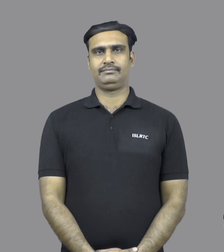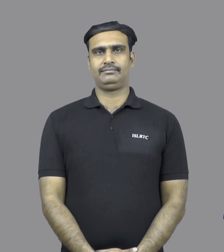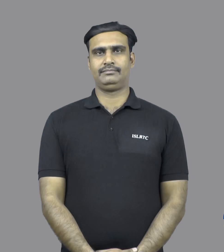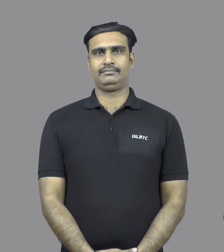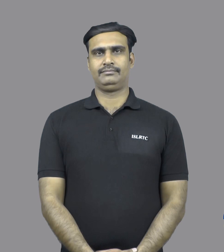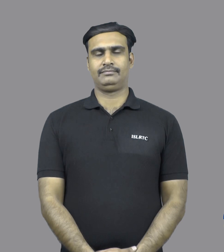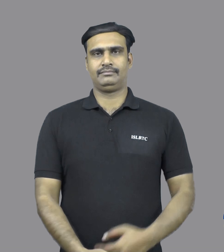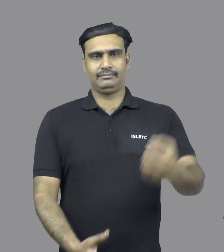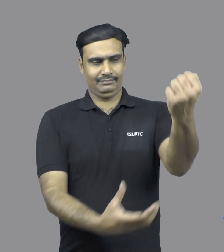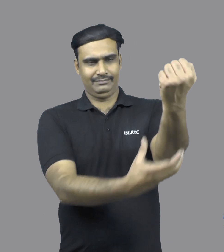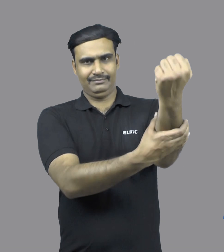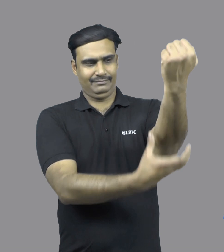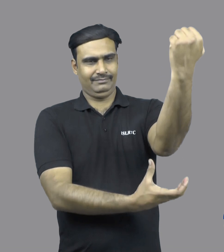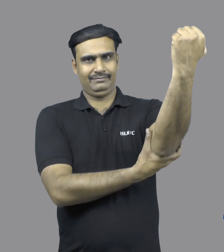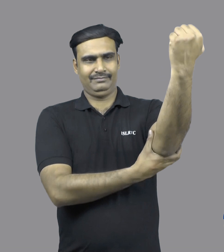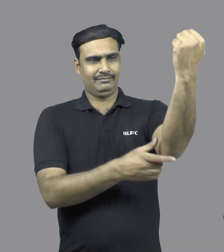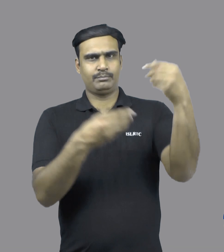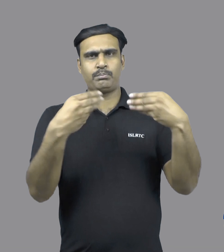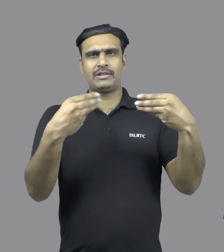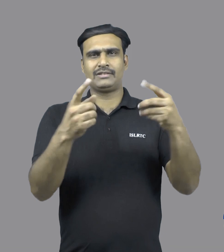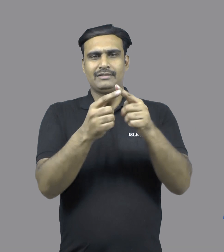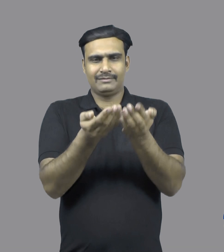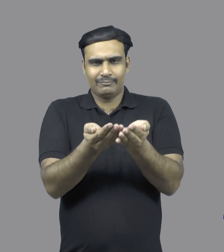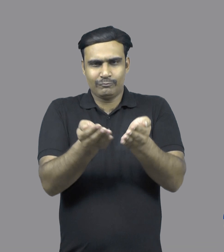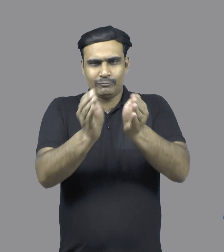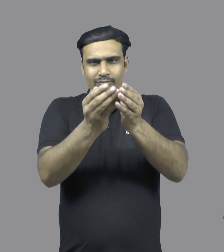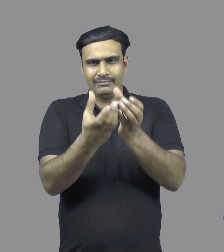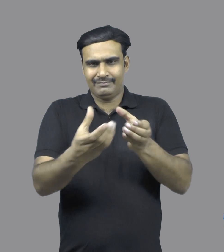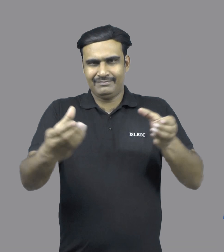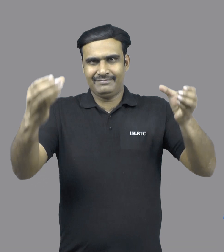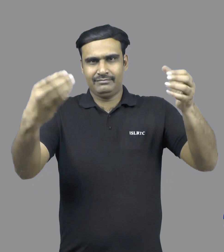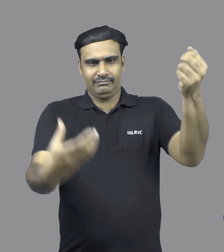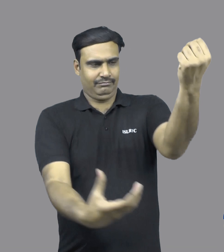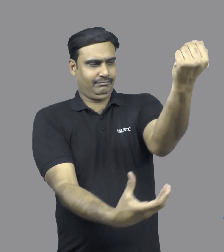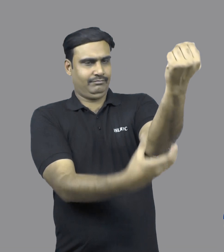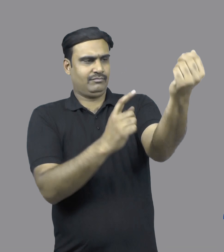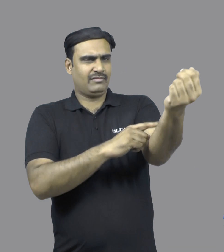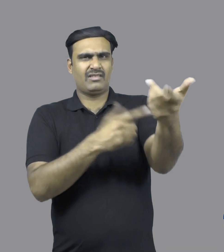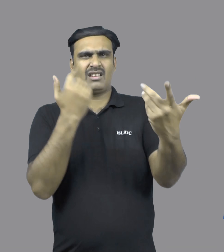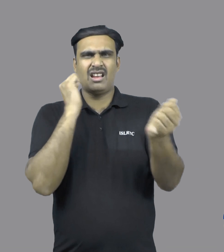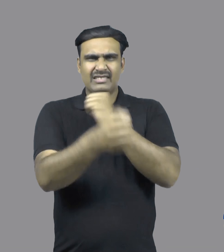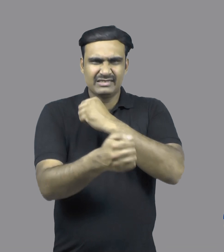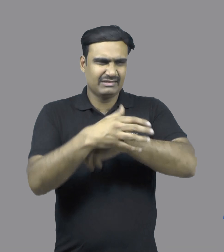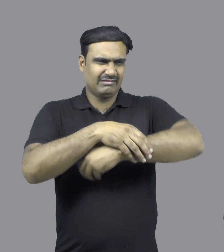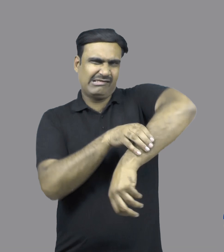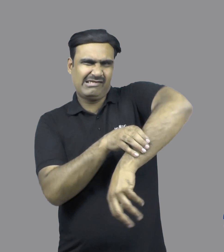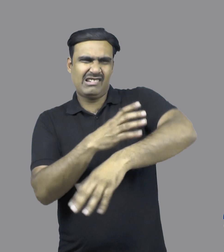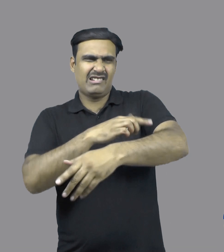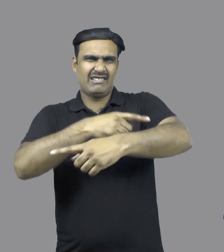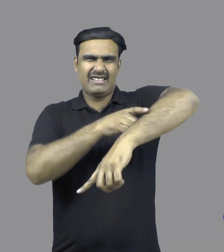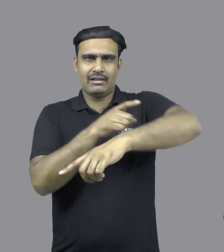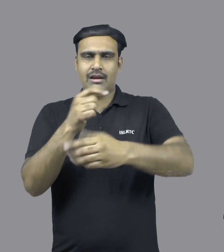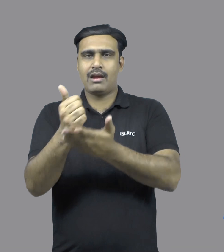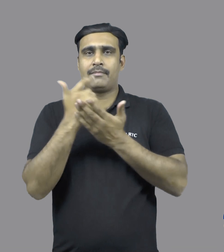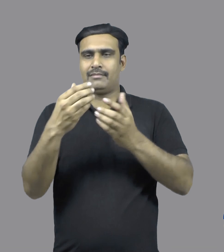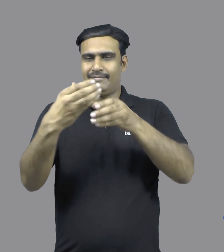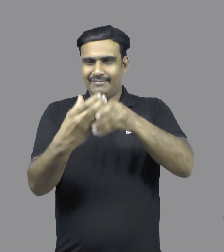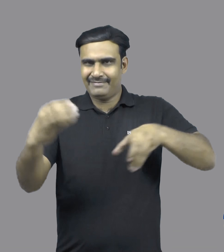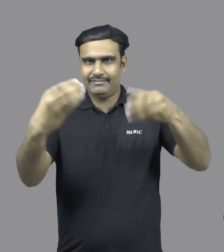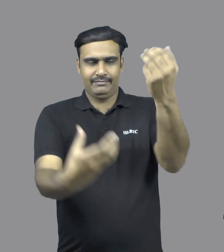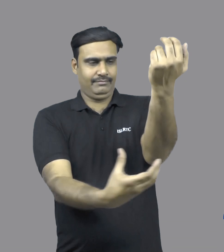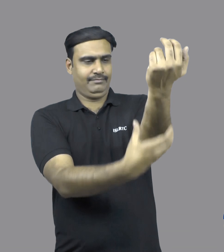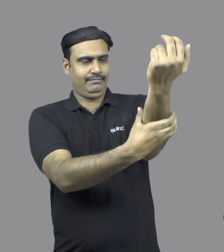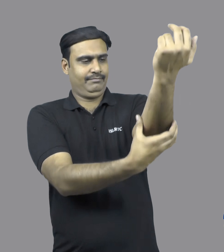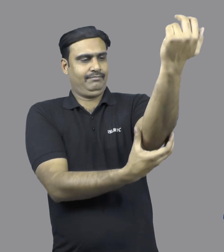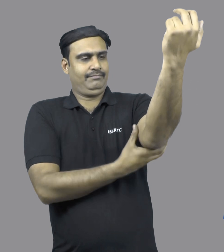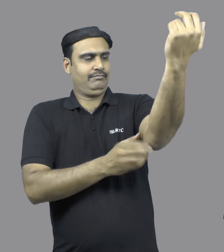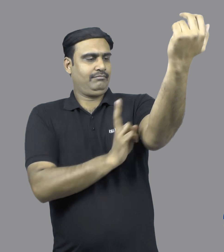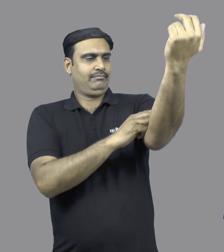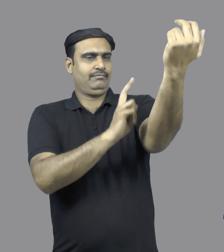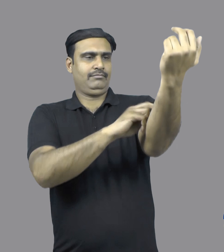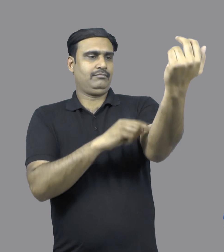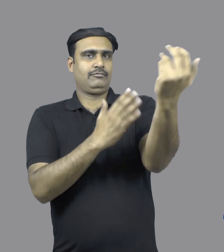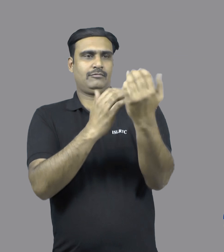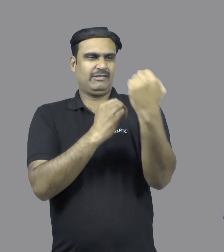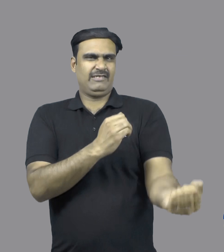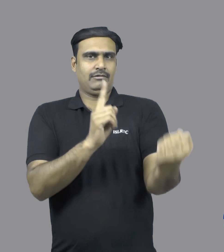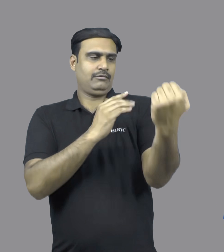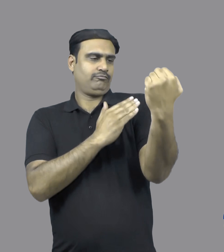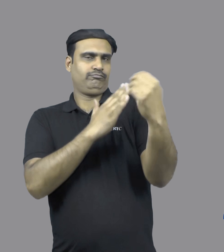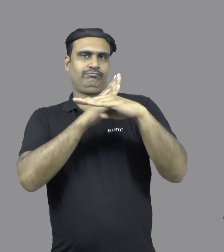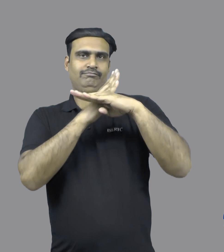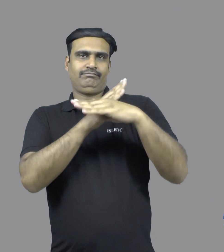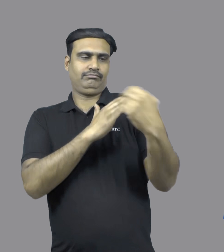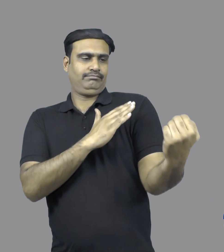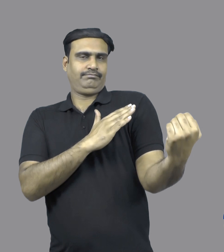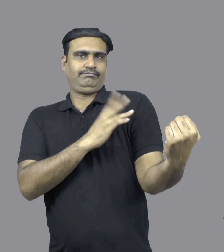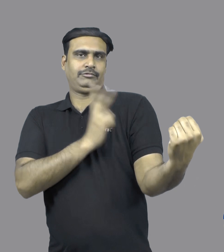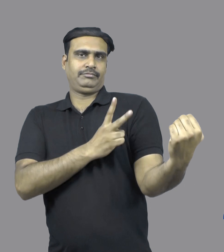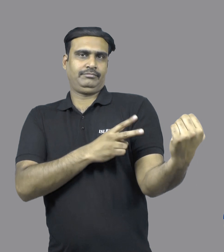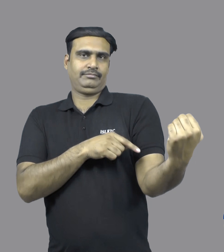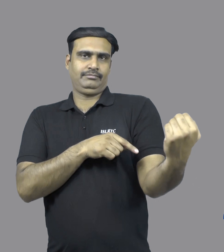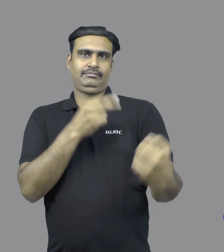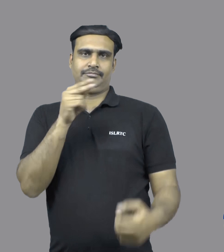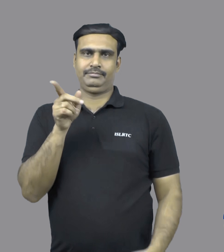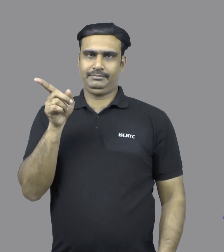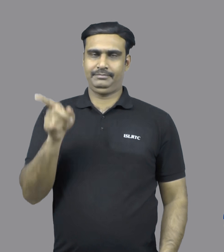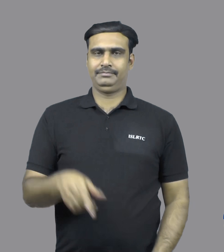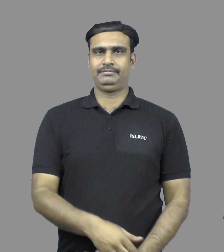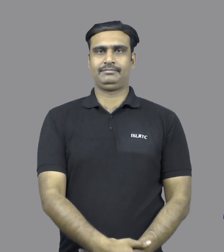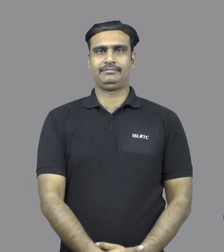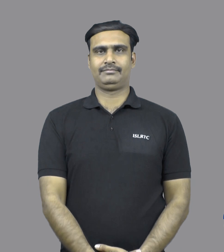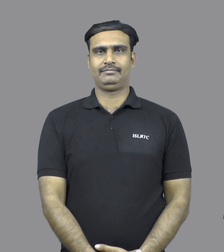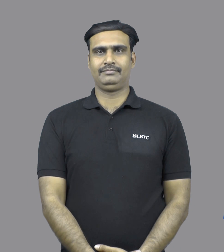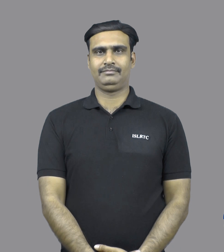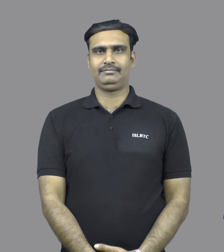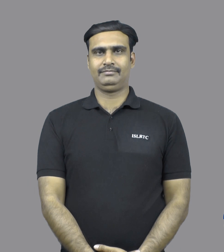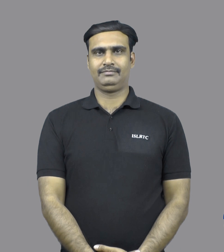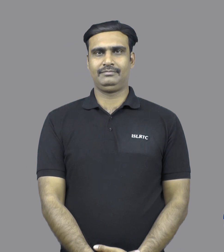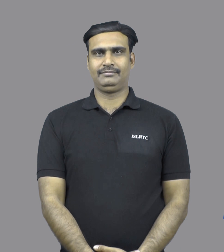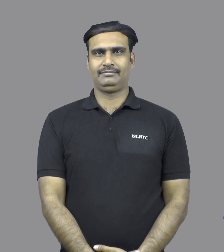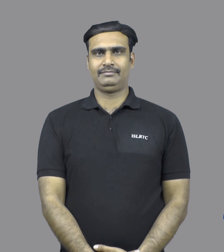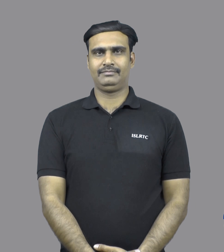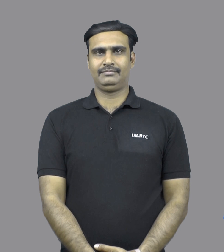Elbow Conformer